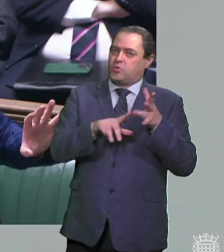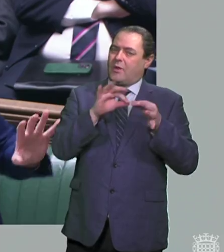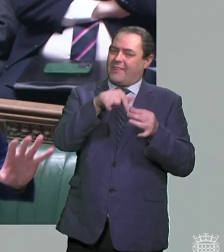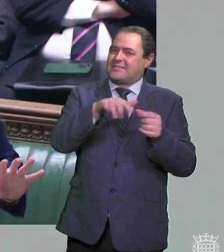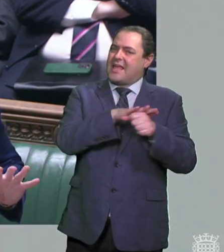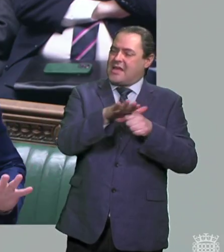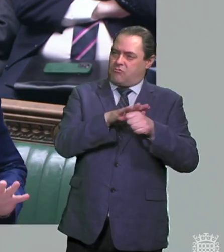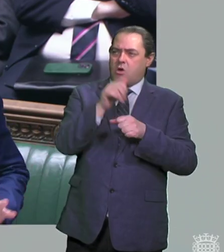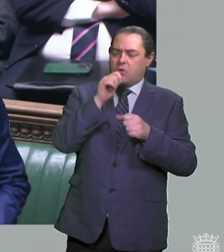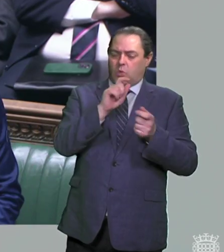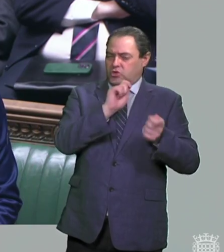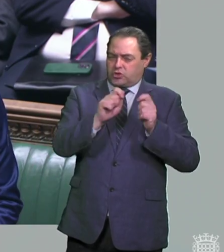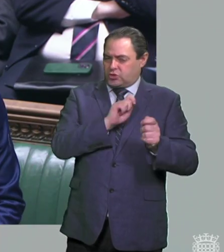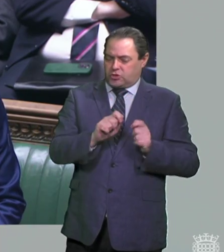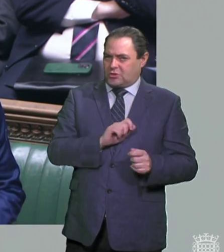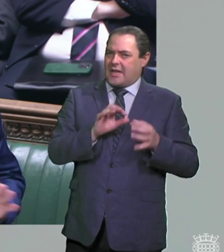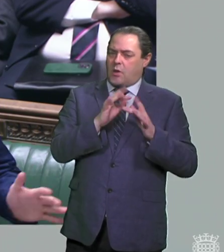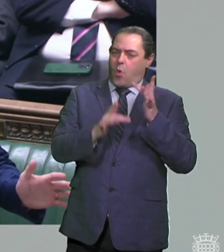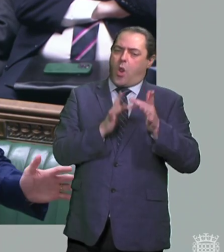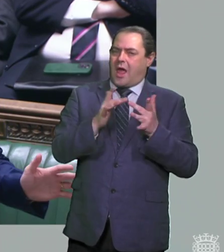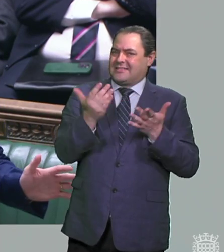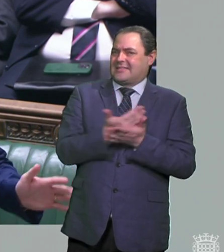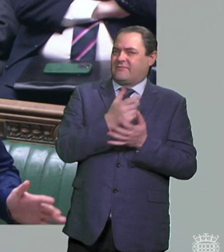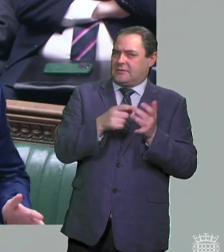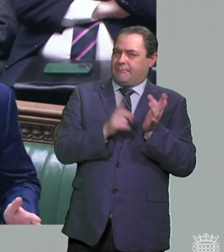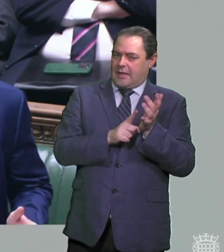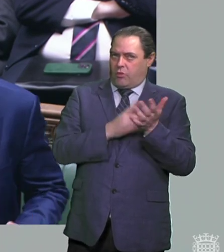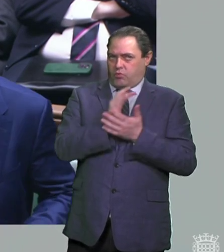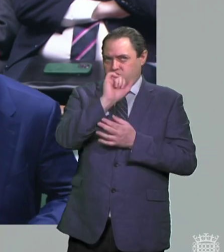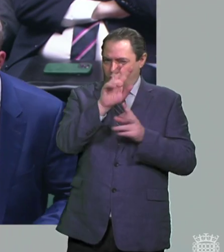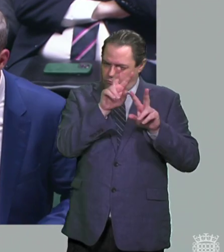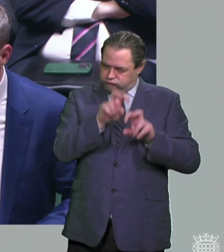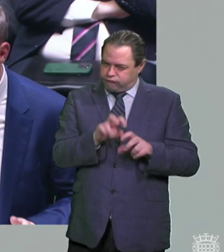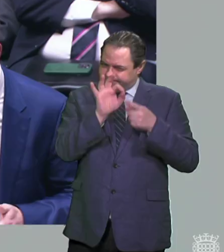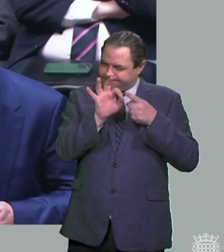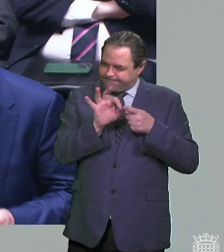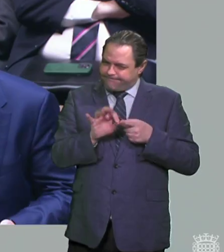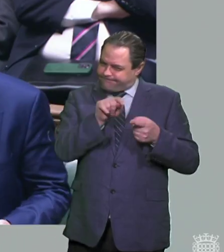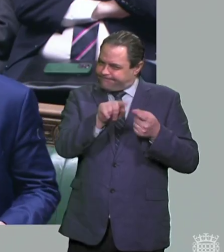There have been a considerable number of changes to the Online Safety Bill, not least because of her forensic attention to detail.